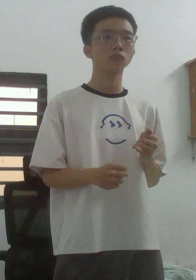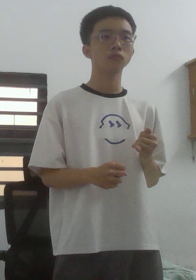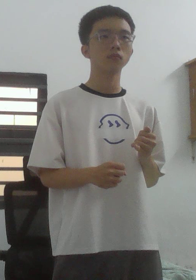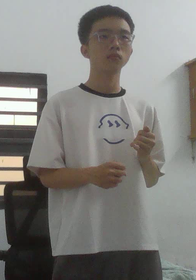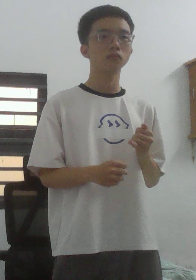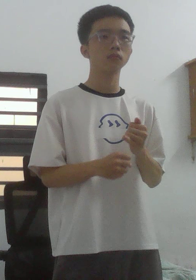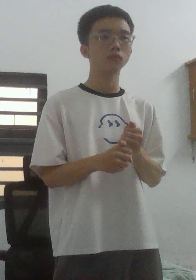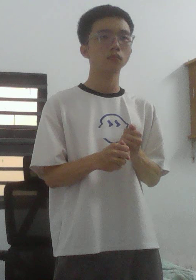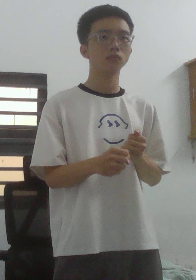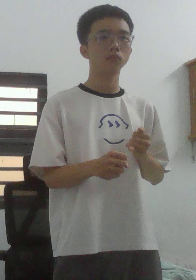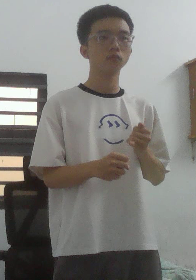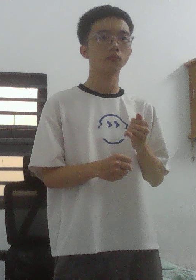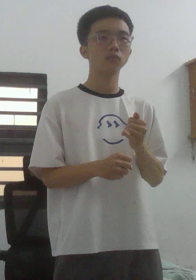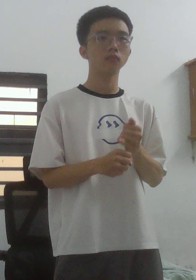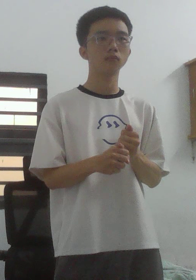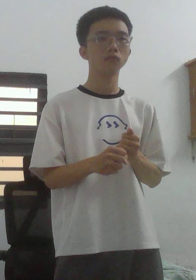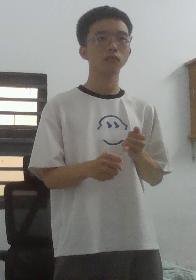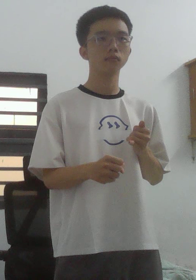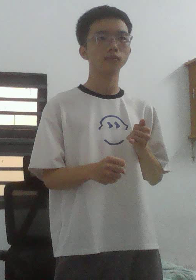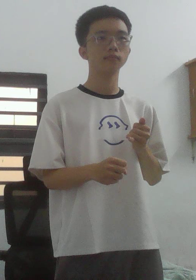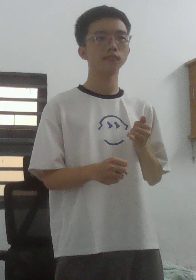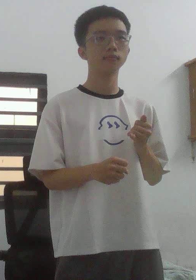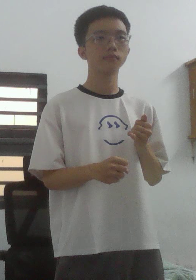cuoi nam